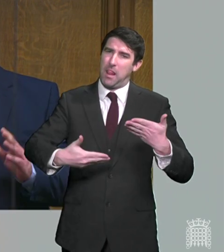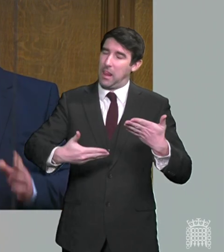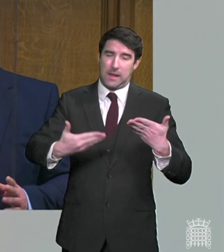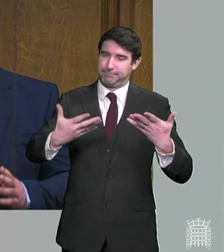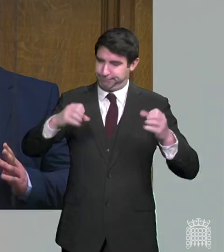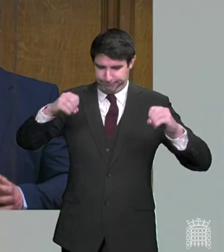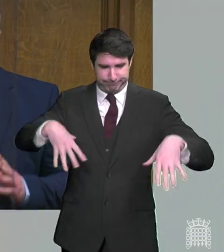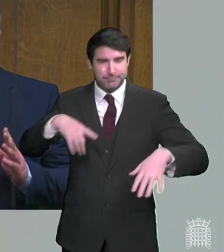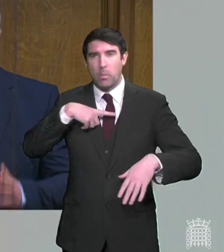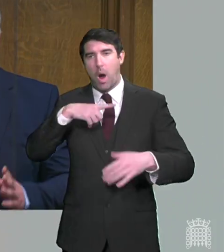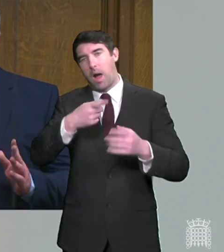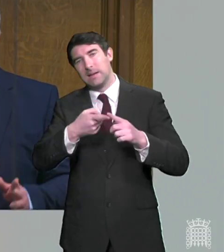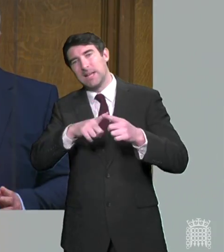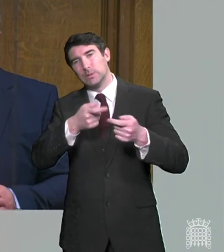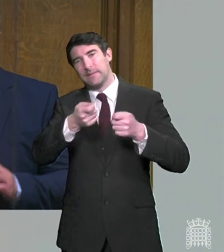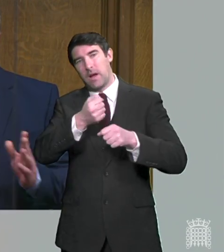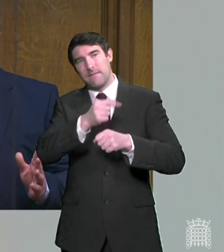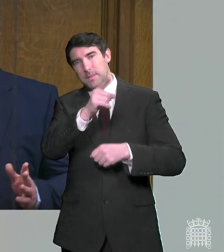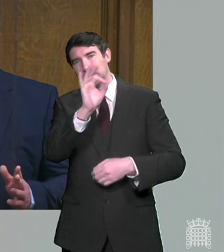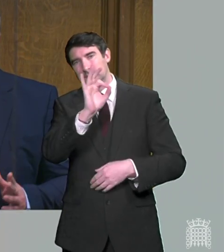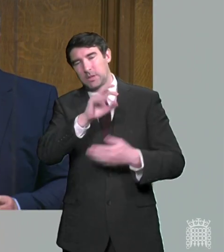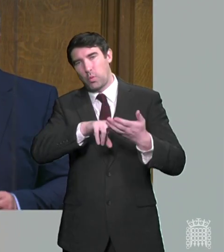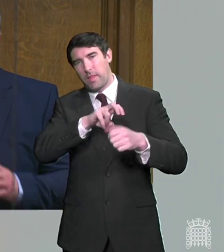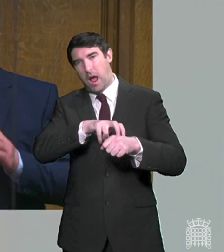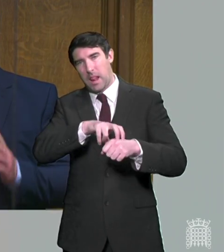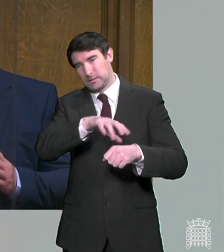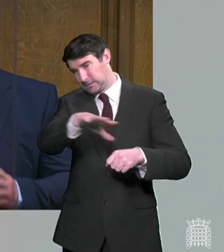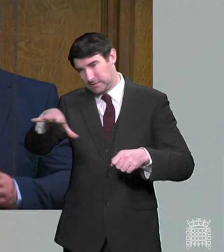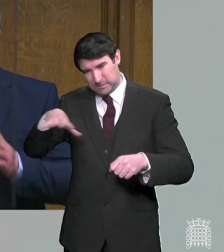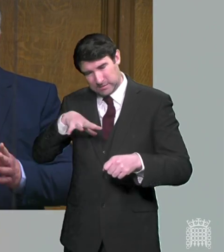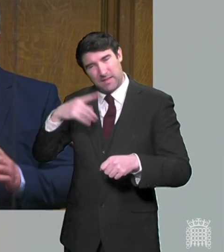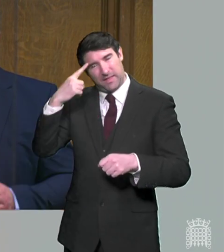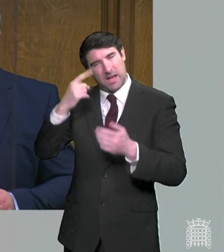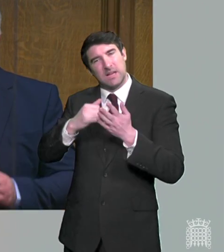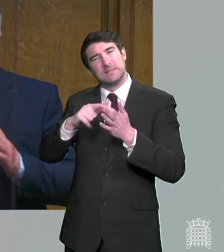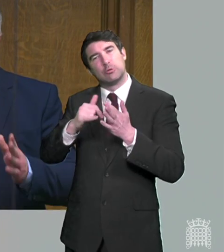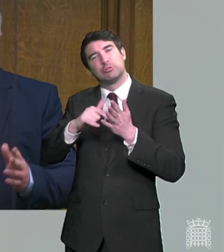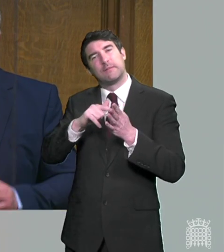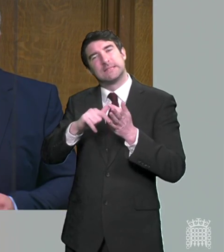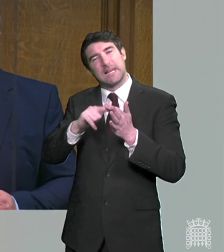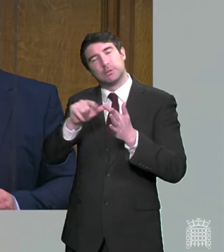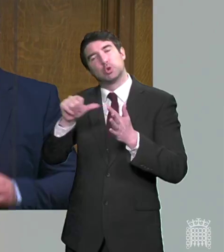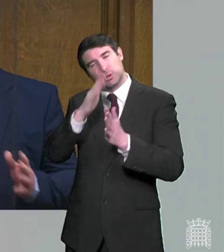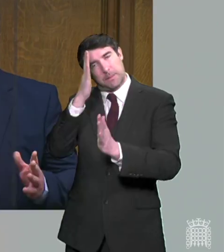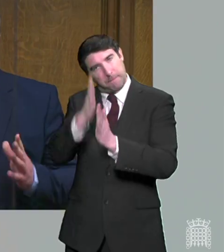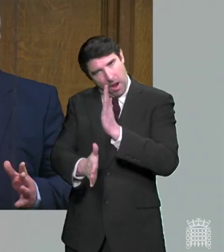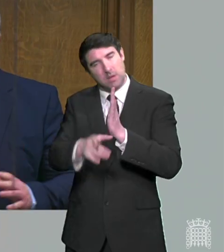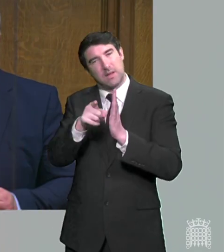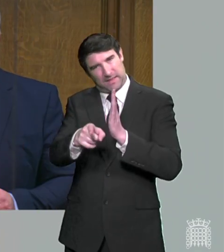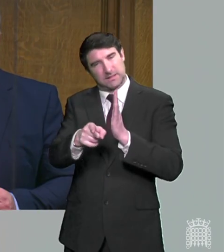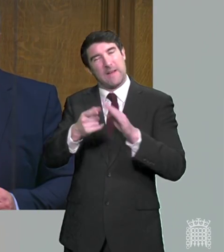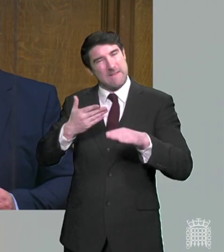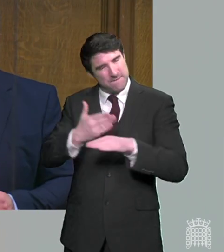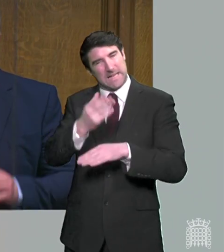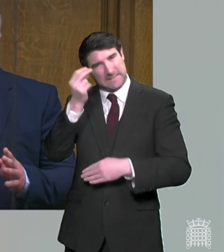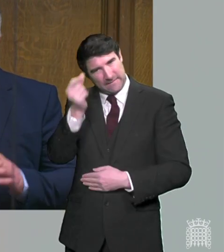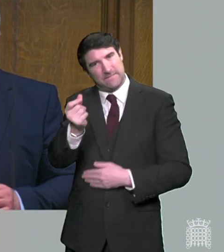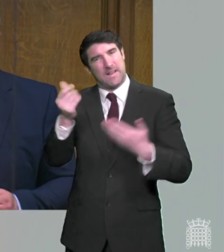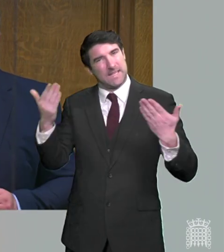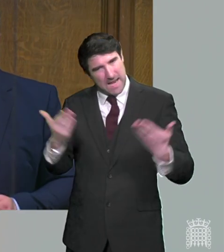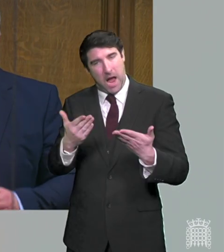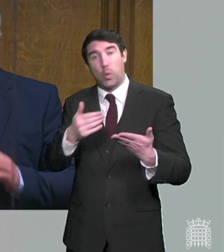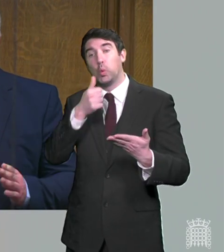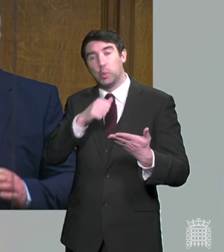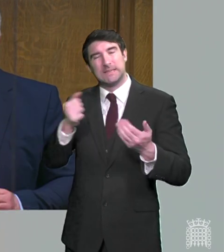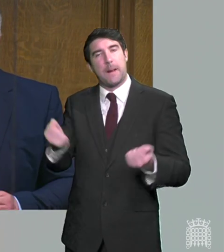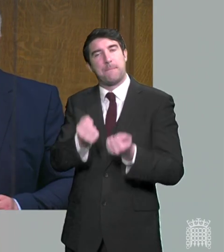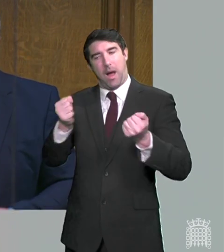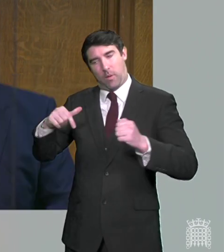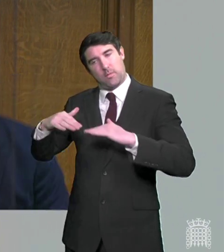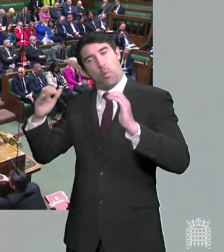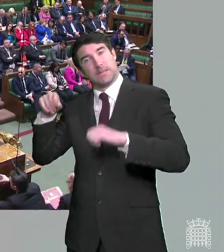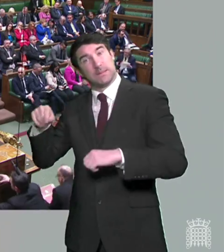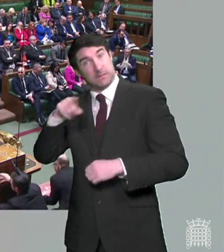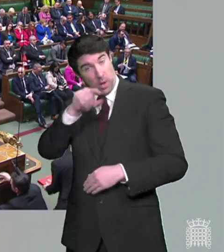There is a groundswell of opinion across Northern Ireland MPs and other stakeholders that the Secretary of State should act, through Westminster, to make the Act effective in Northern Ireland.